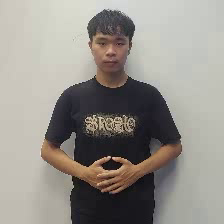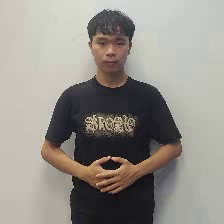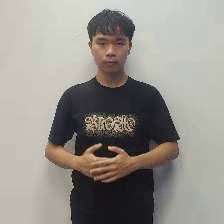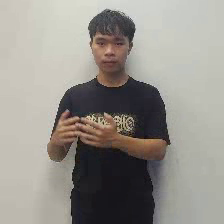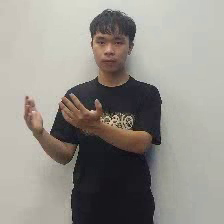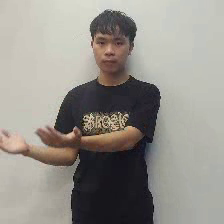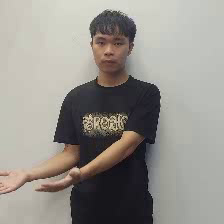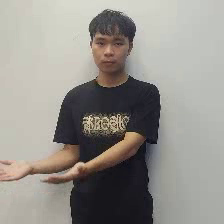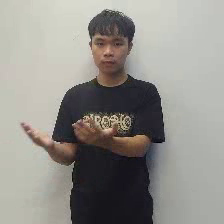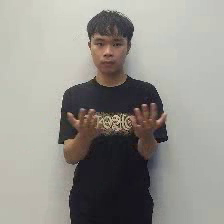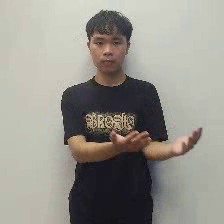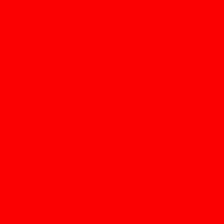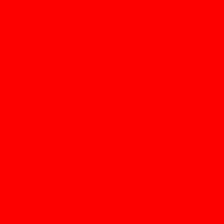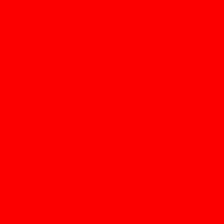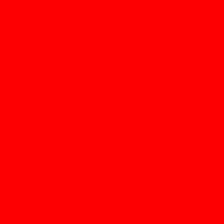Mời vào